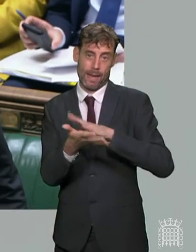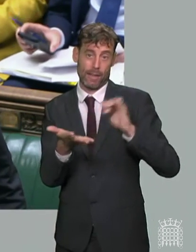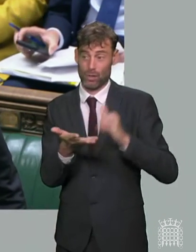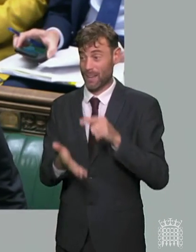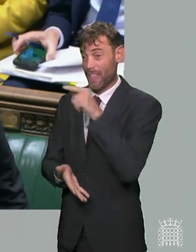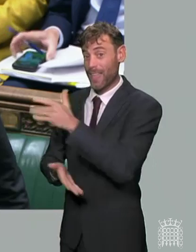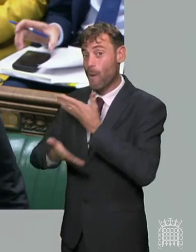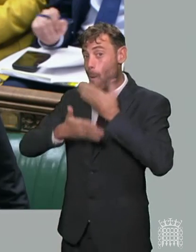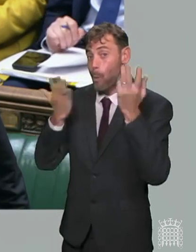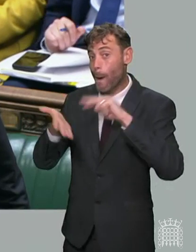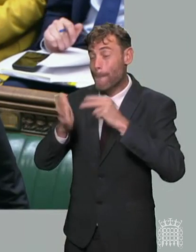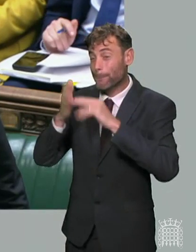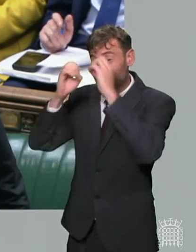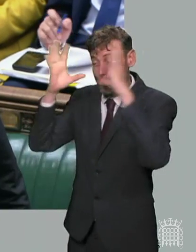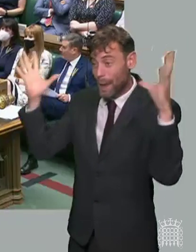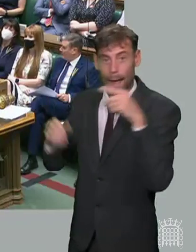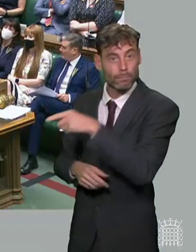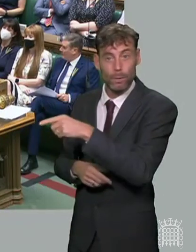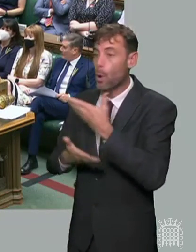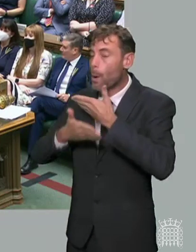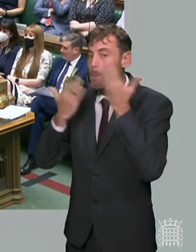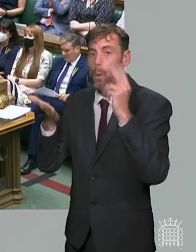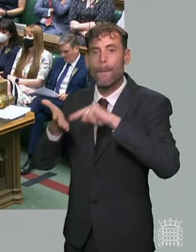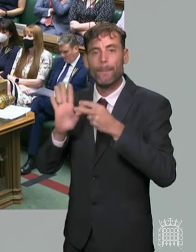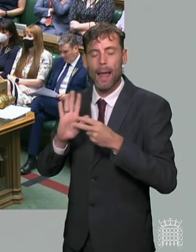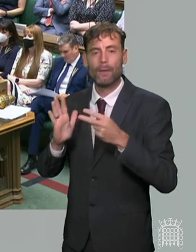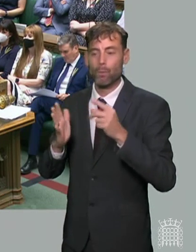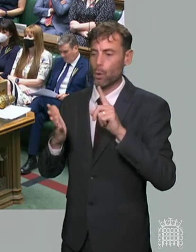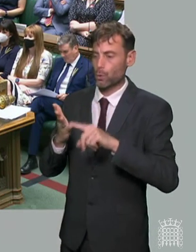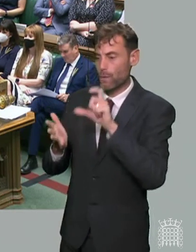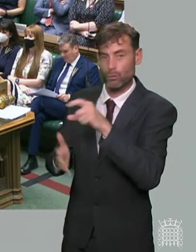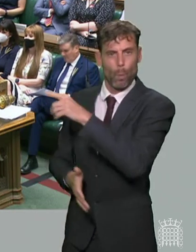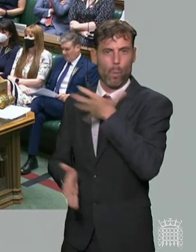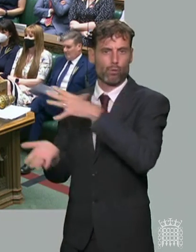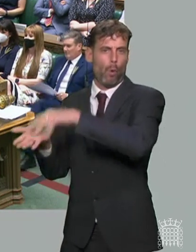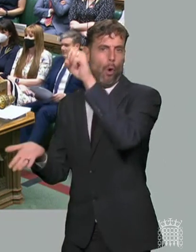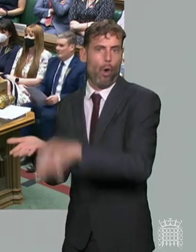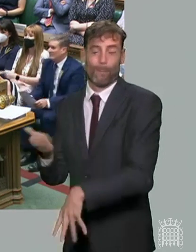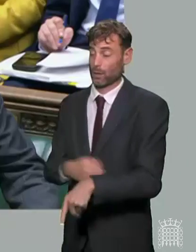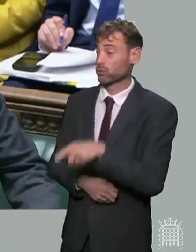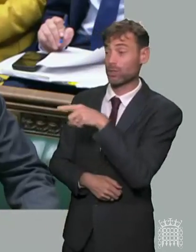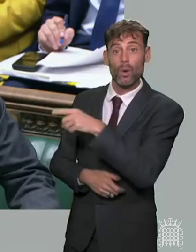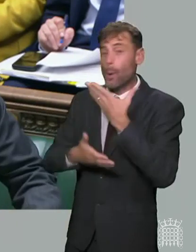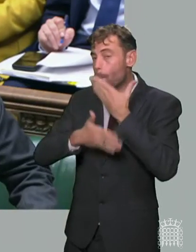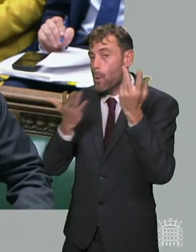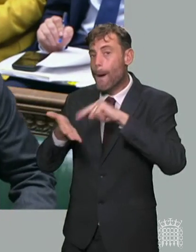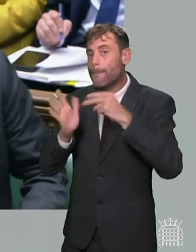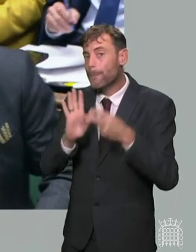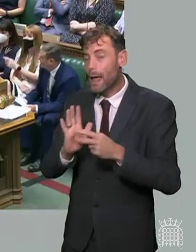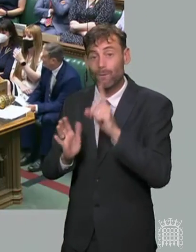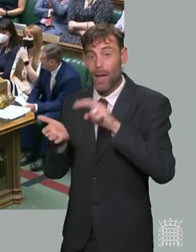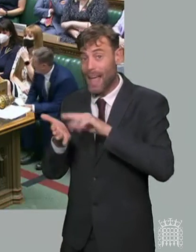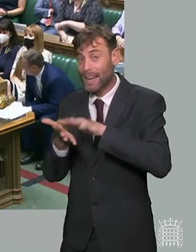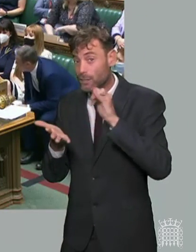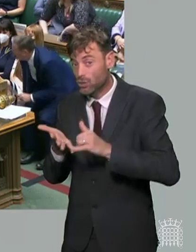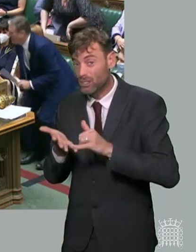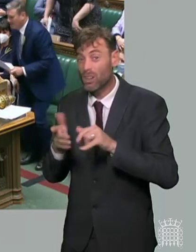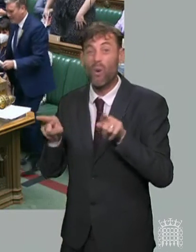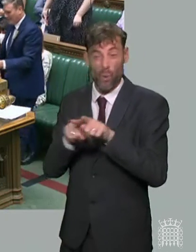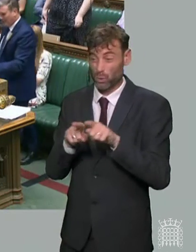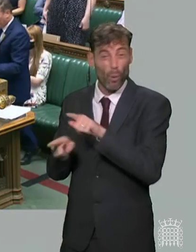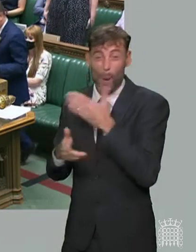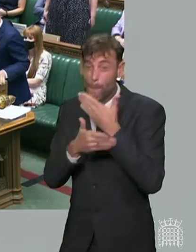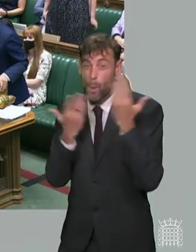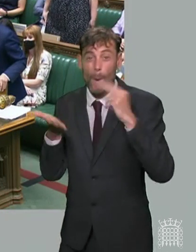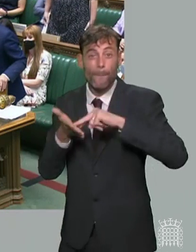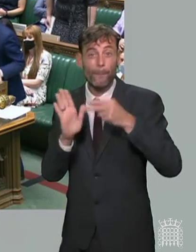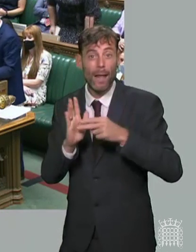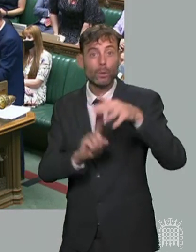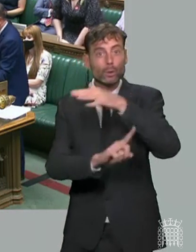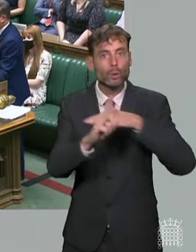They do not have a plan for universal credit—they want to abolish it—and they do not have a plan to fix the NHS or social care.